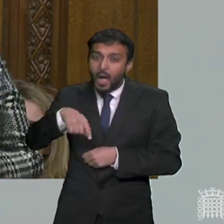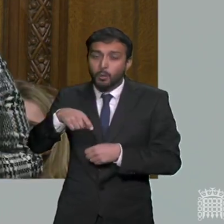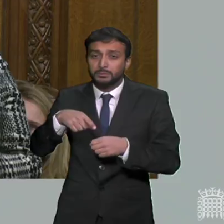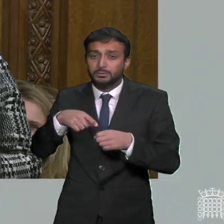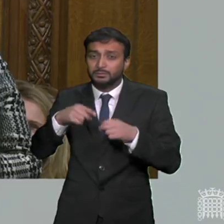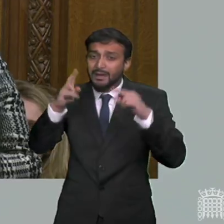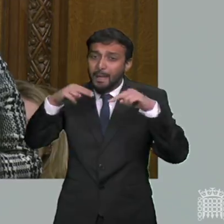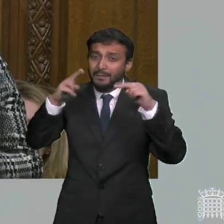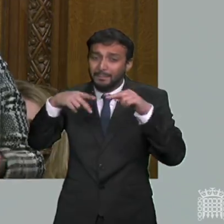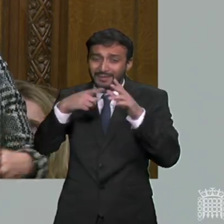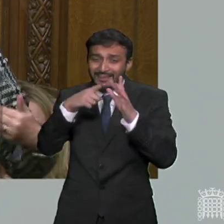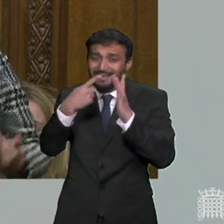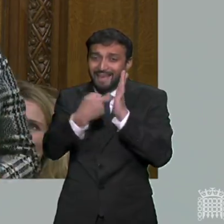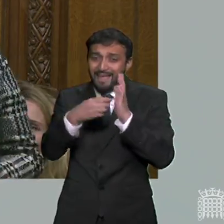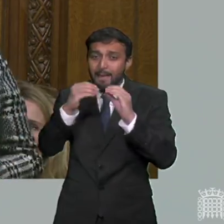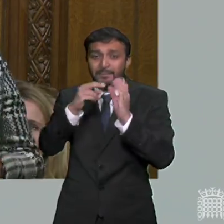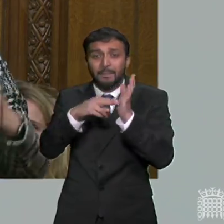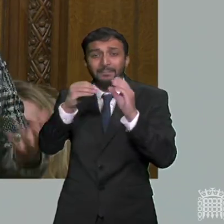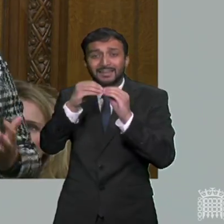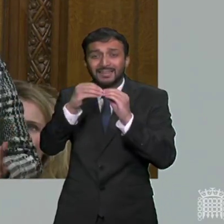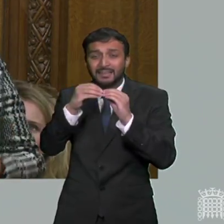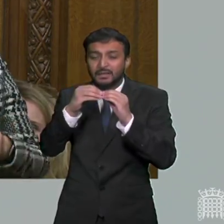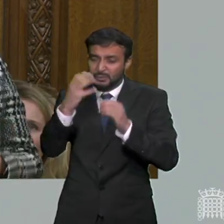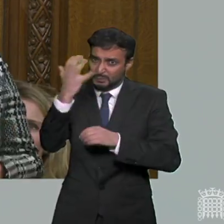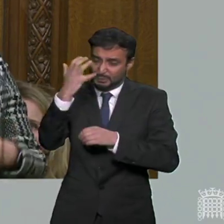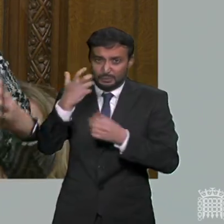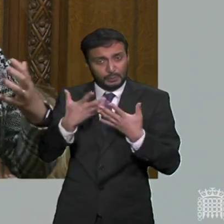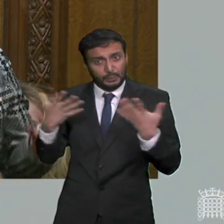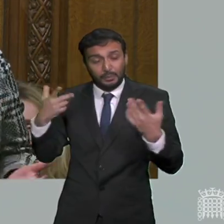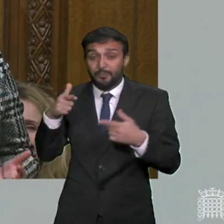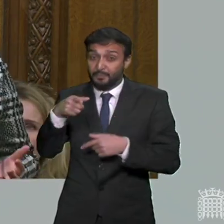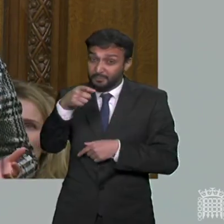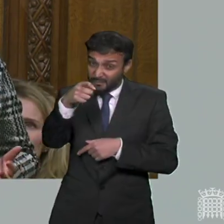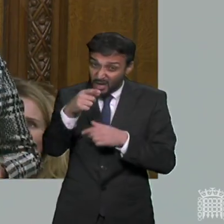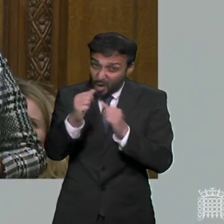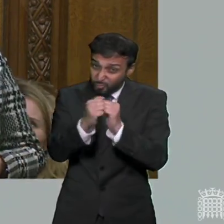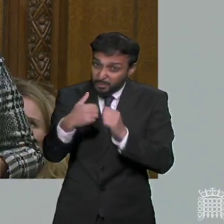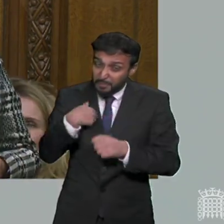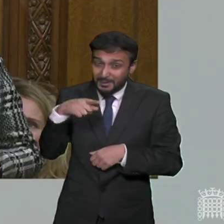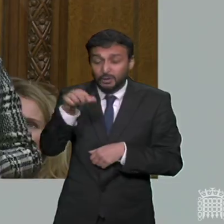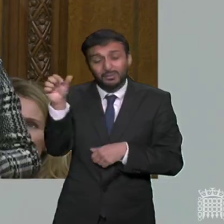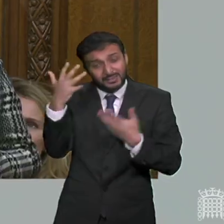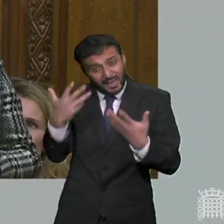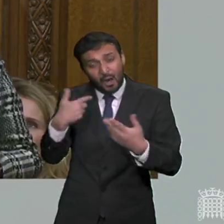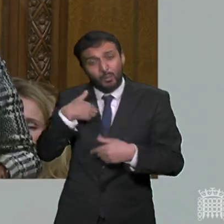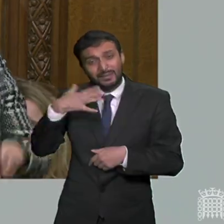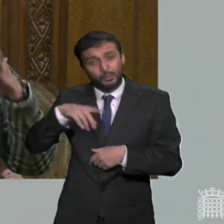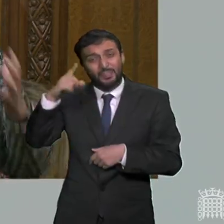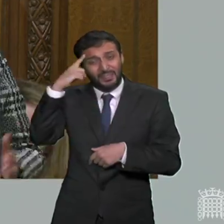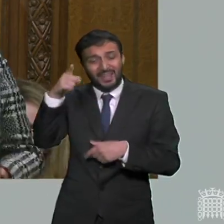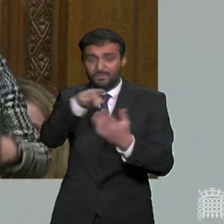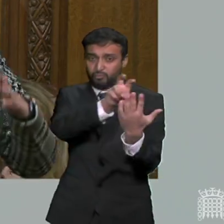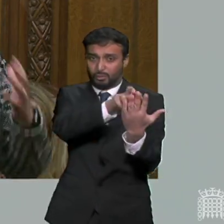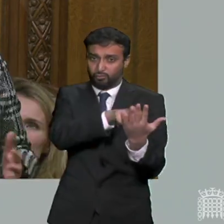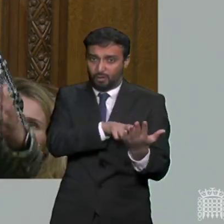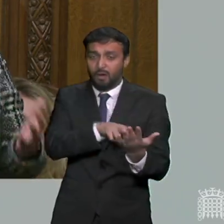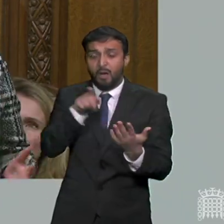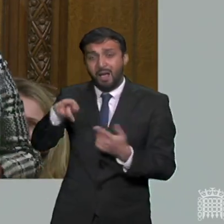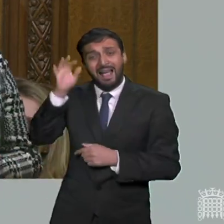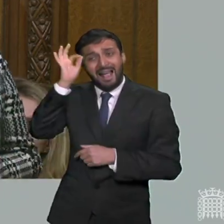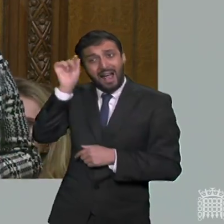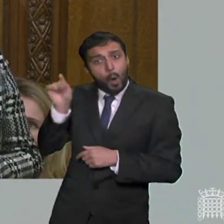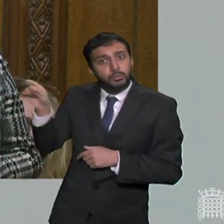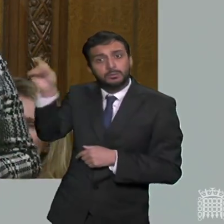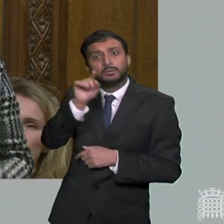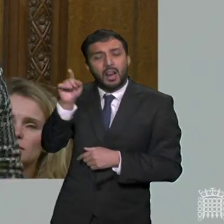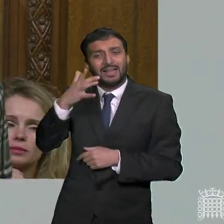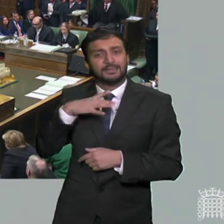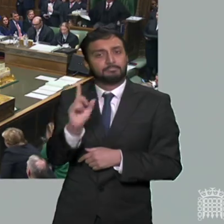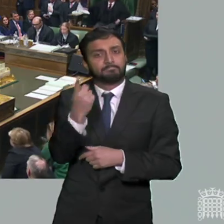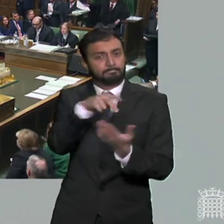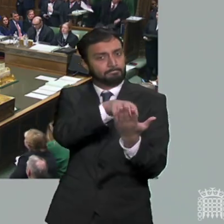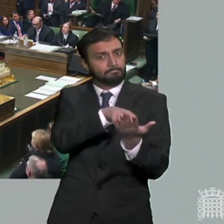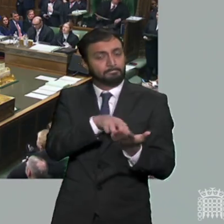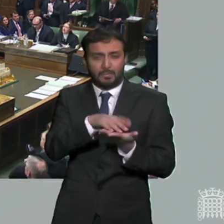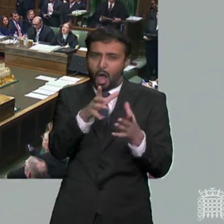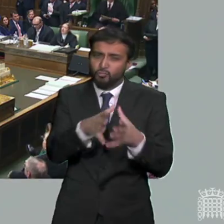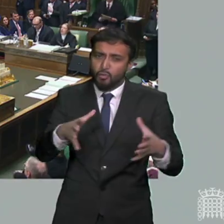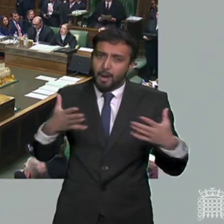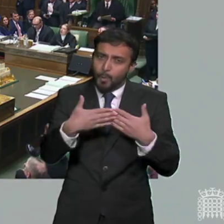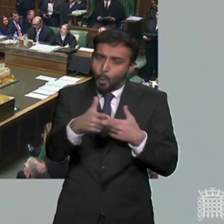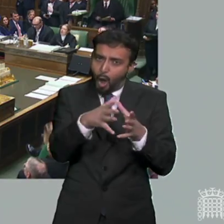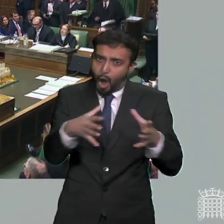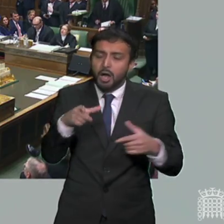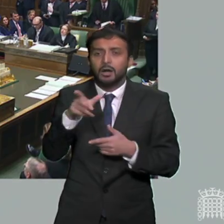Does my right honourable Friend the Prime Minister agree that it is now time to consider a registration scheme, managed by local authorities, so that councils can properly manage this growing sector?